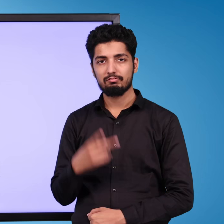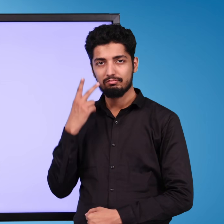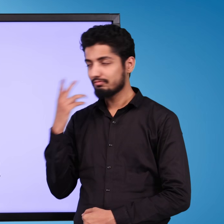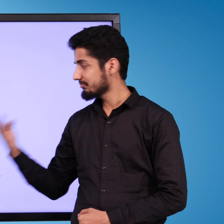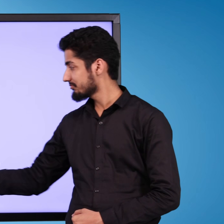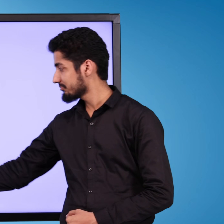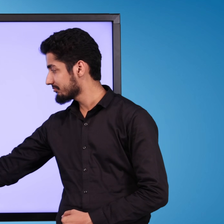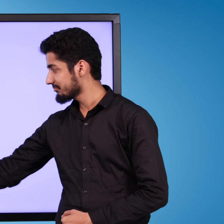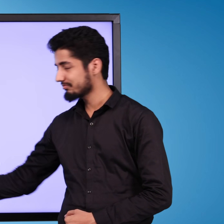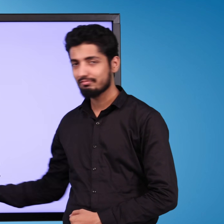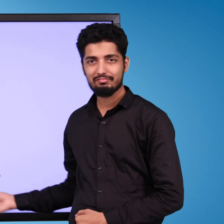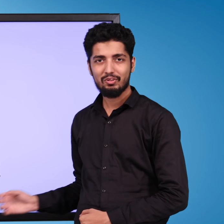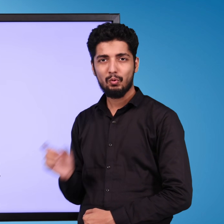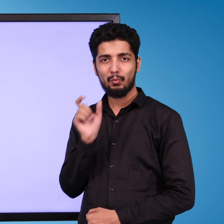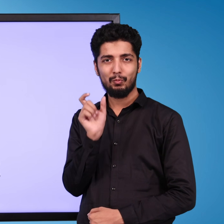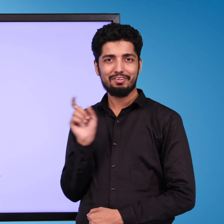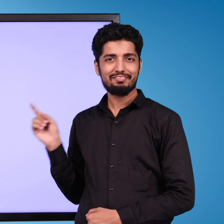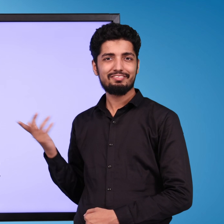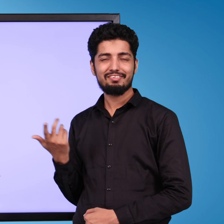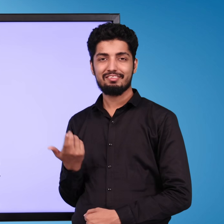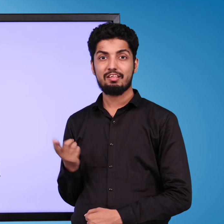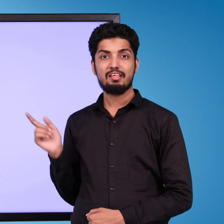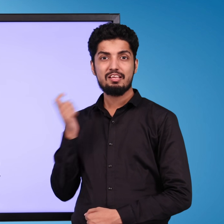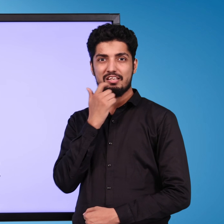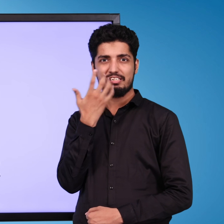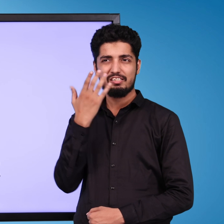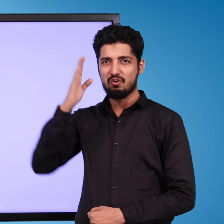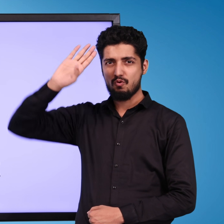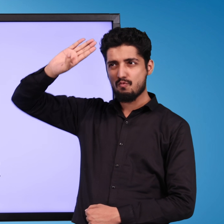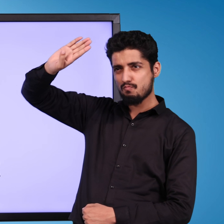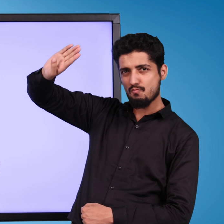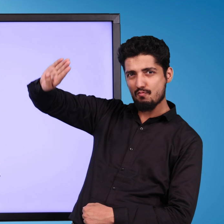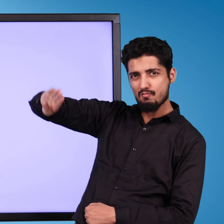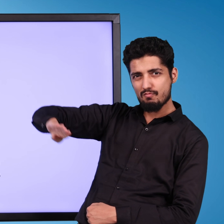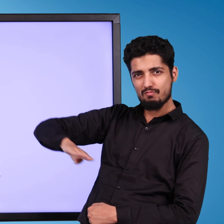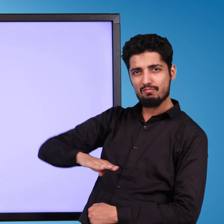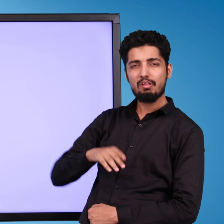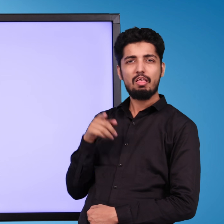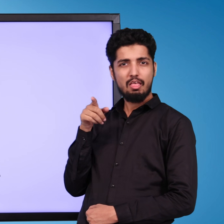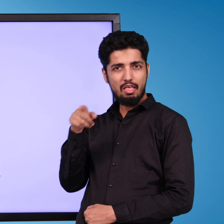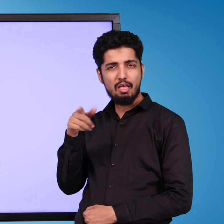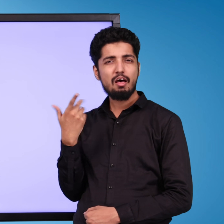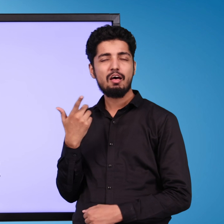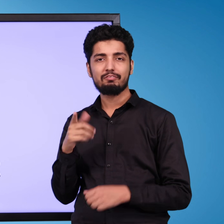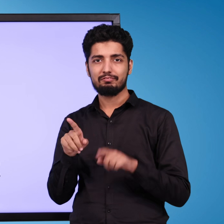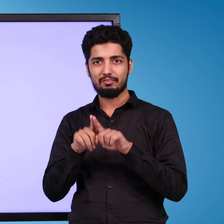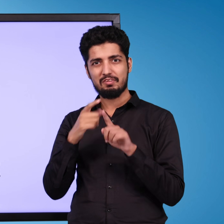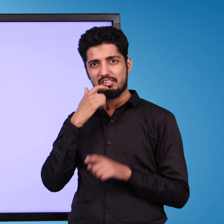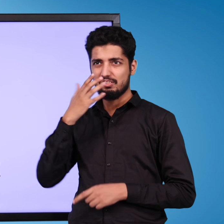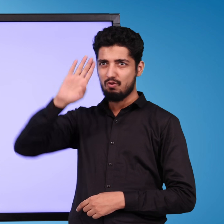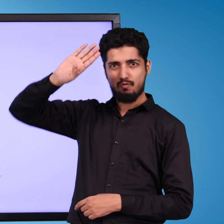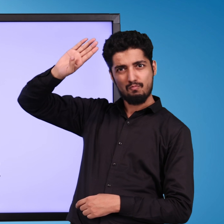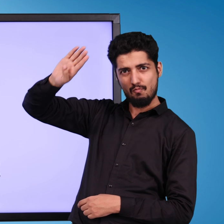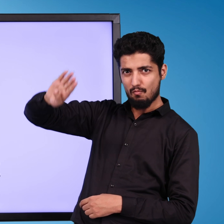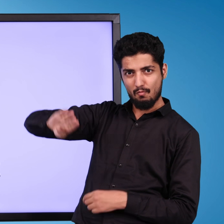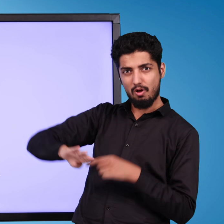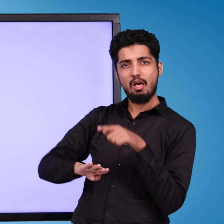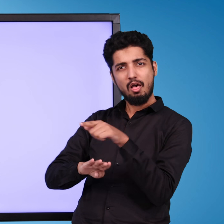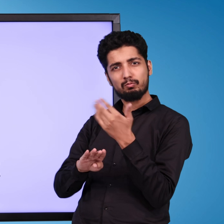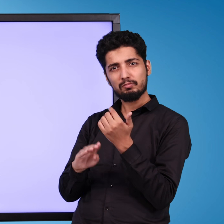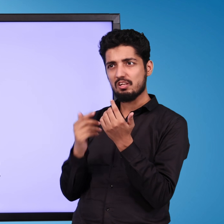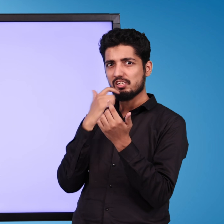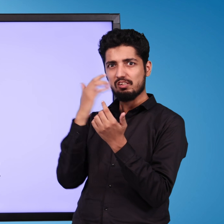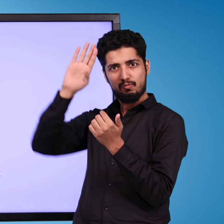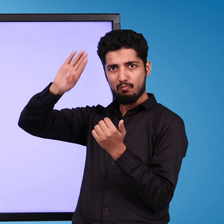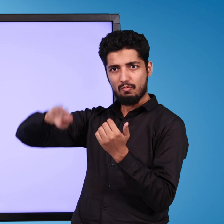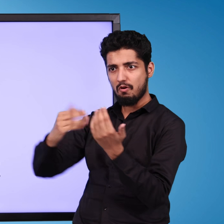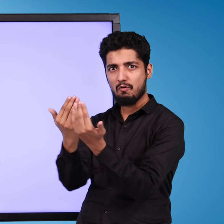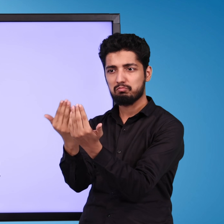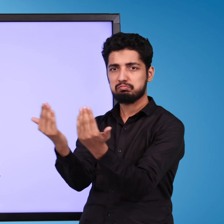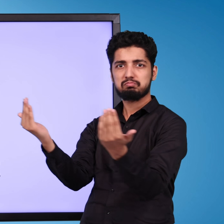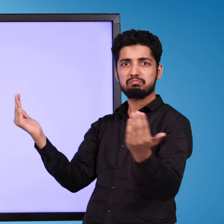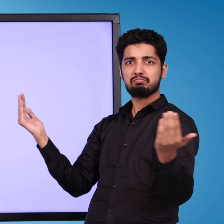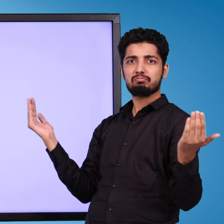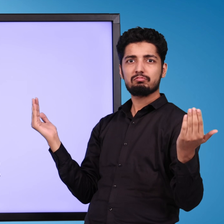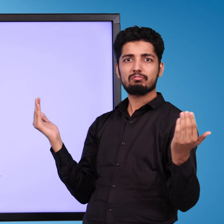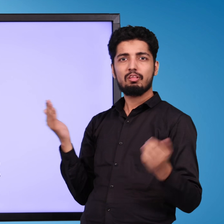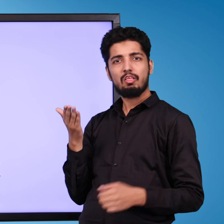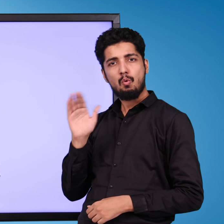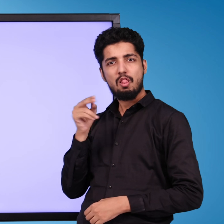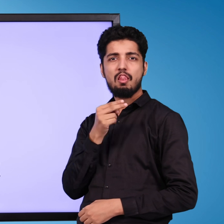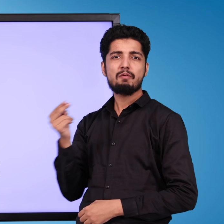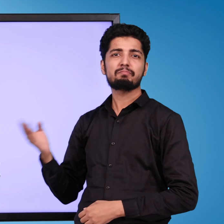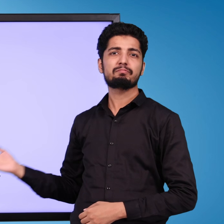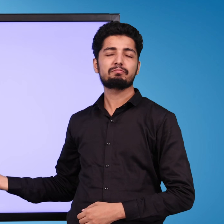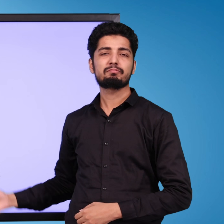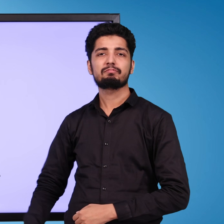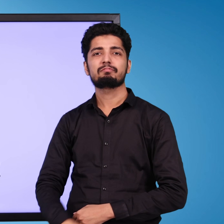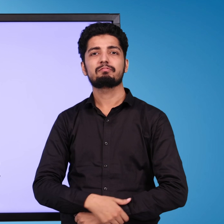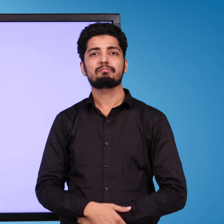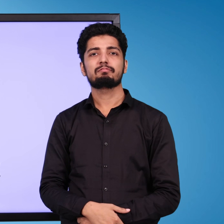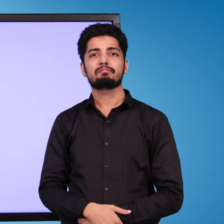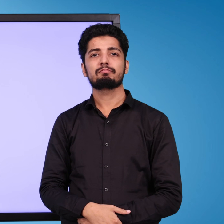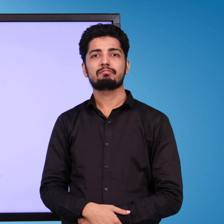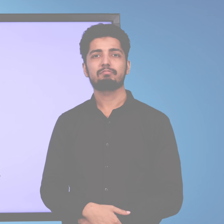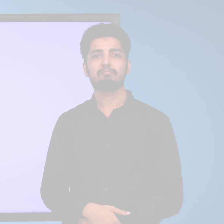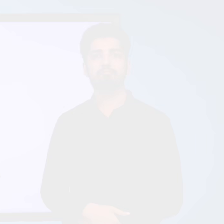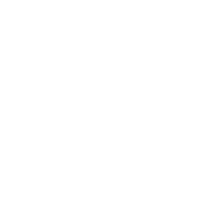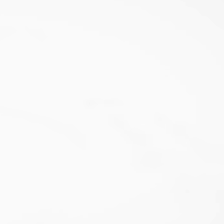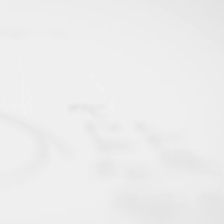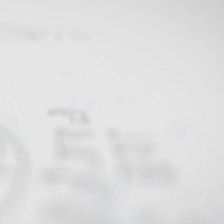This sign refers to a concave mirror. If the reflecting surface of a spherical mirror is concave, that is, it looks hollow or is bent inwards, it is called a concave mirror.